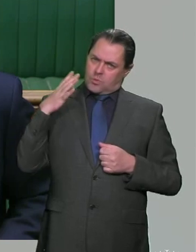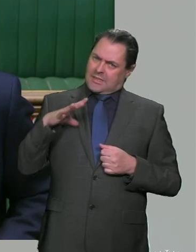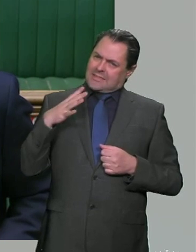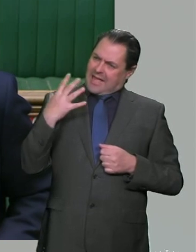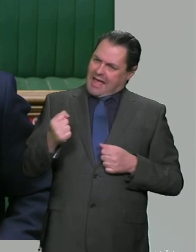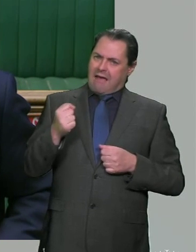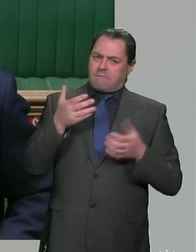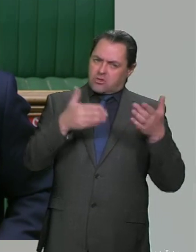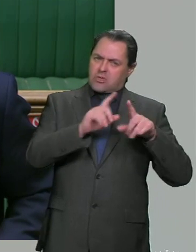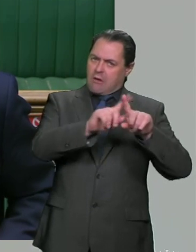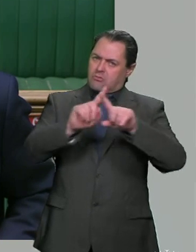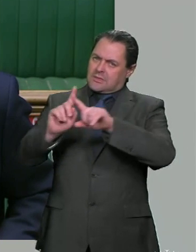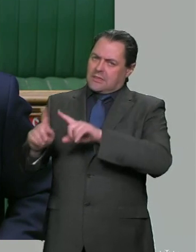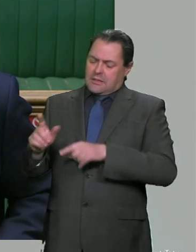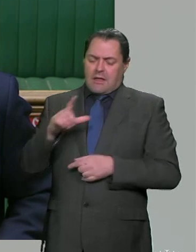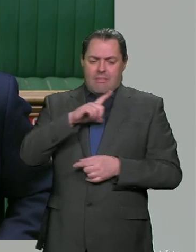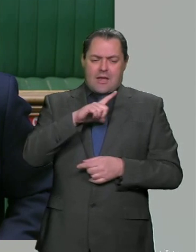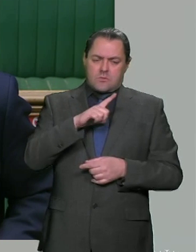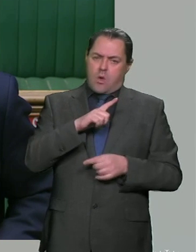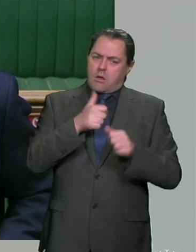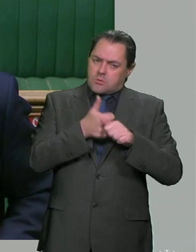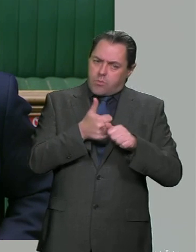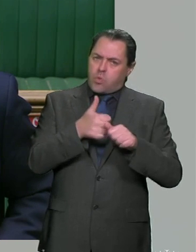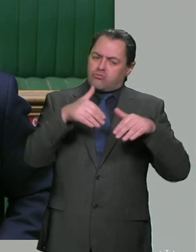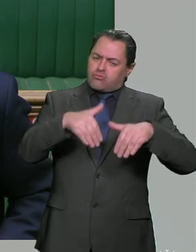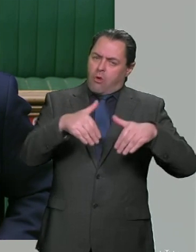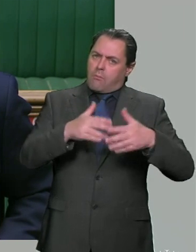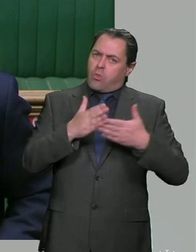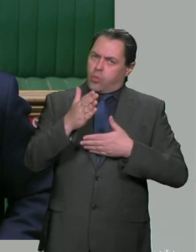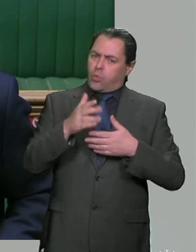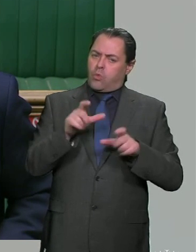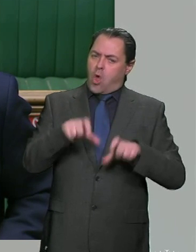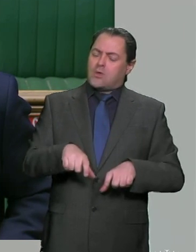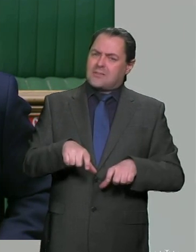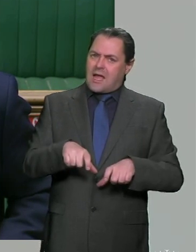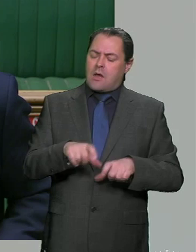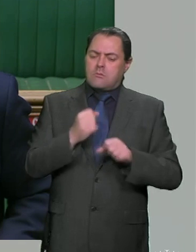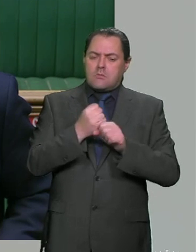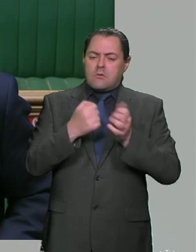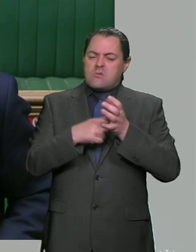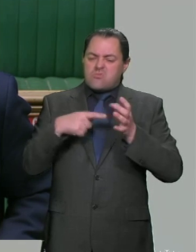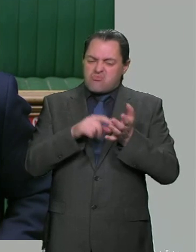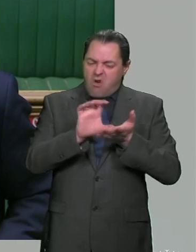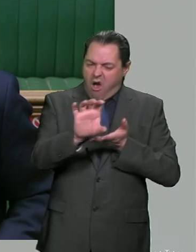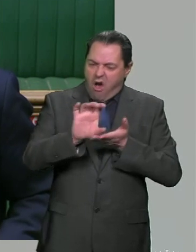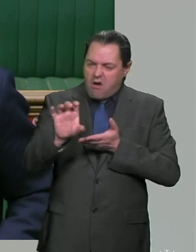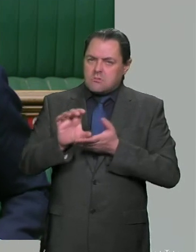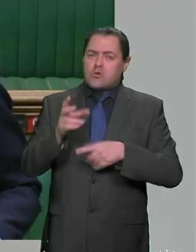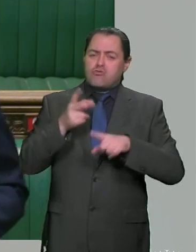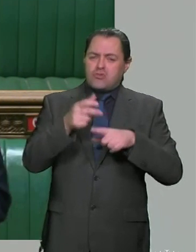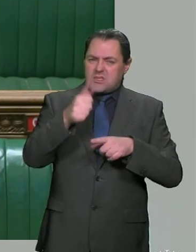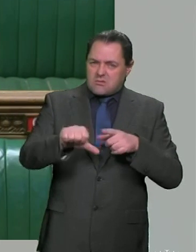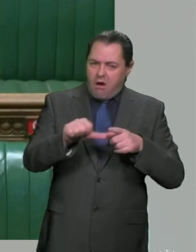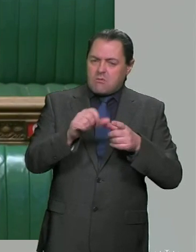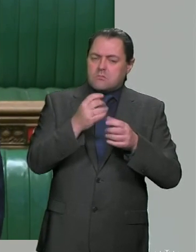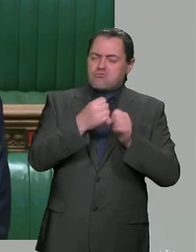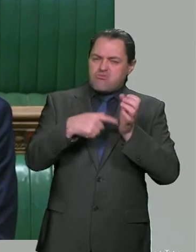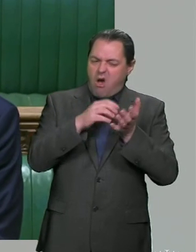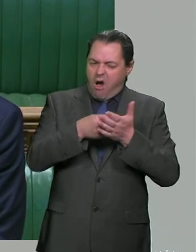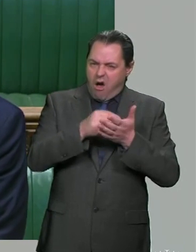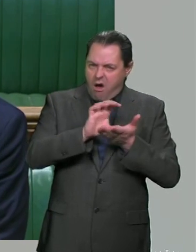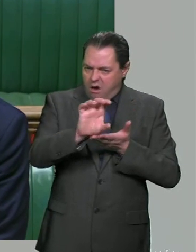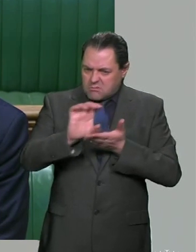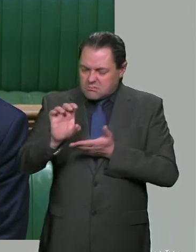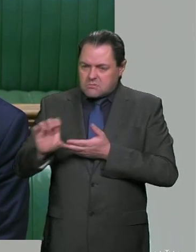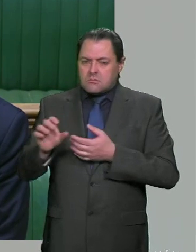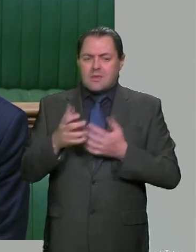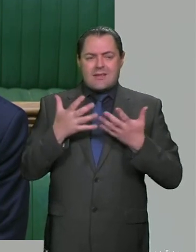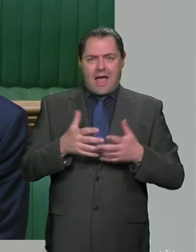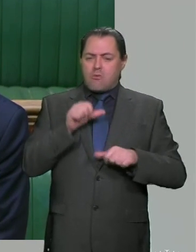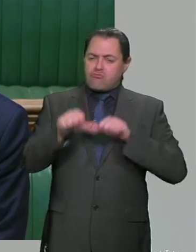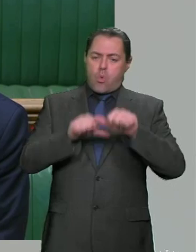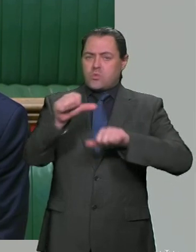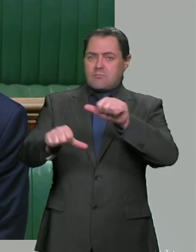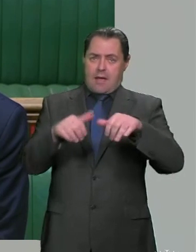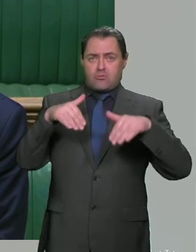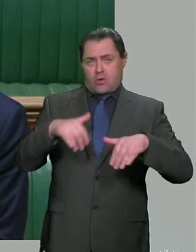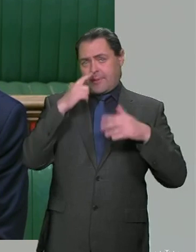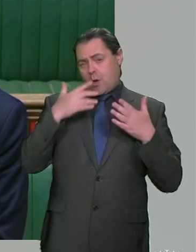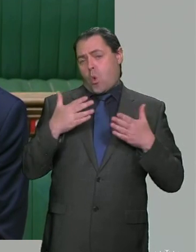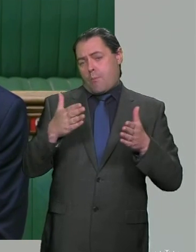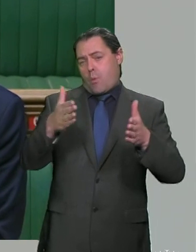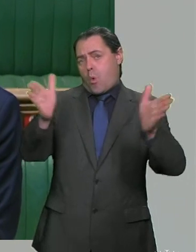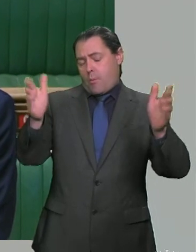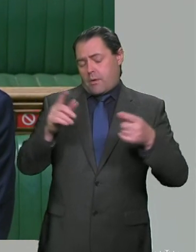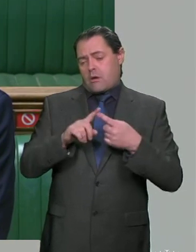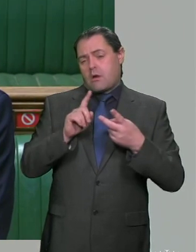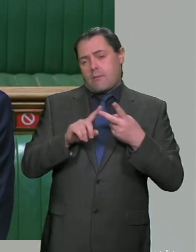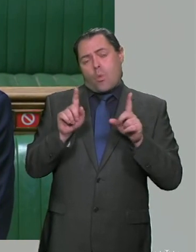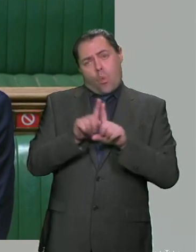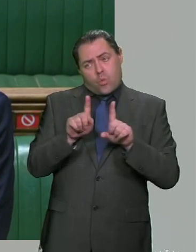That is why we have supported charity shops throughout the lockdown with restart grants—the road map means that those shops are now able to open again—but, in addition, we had